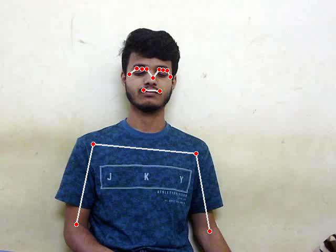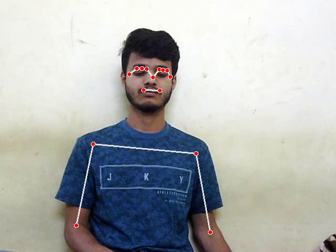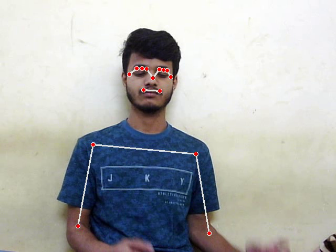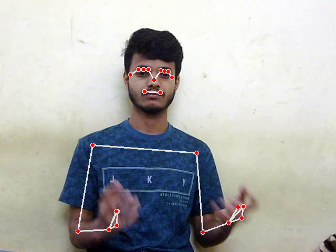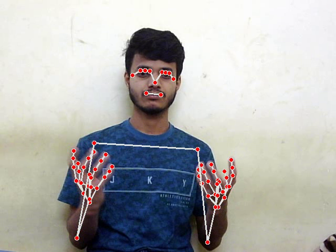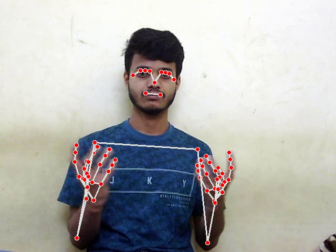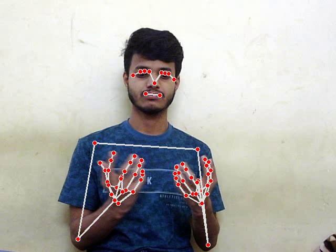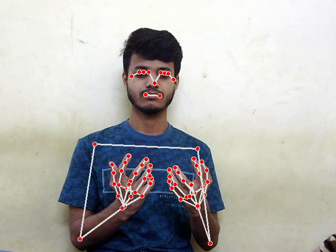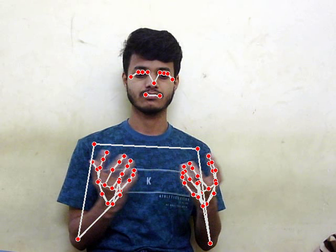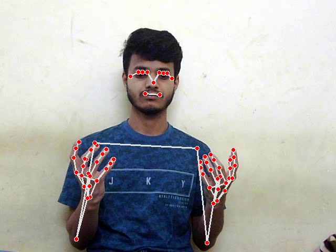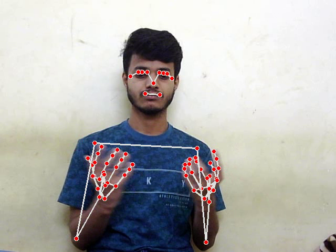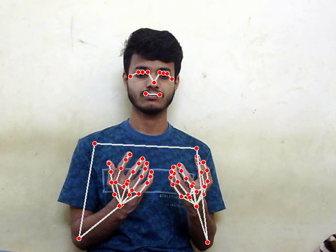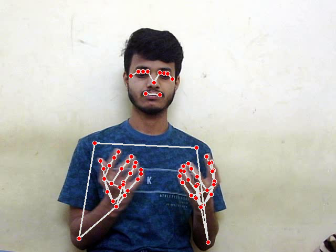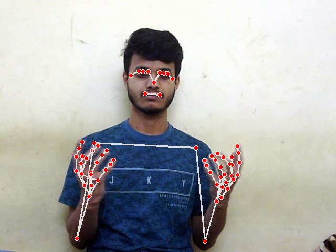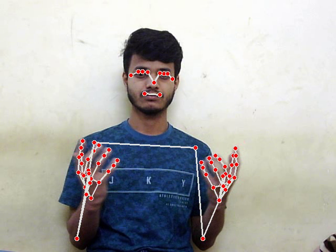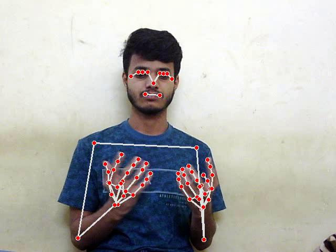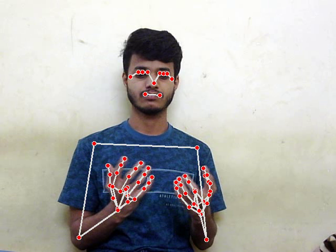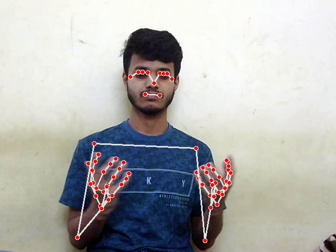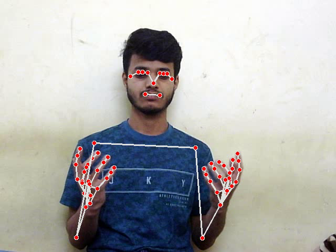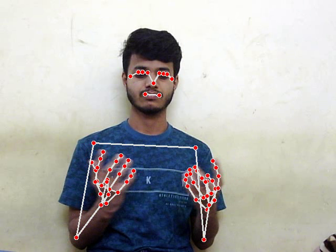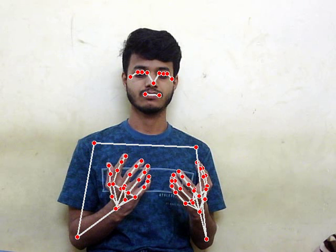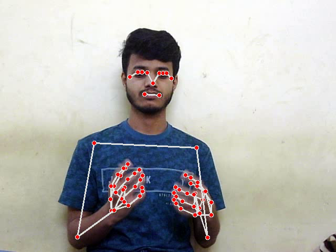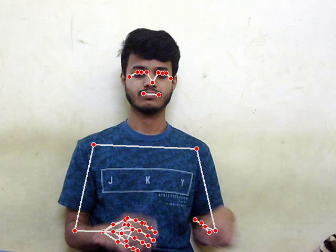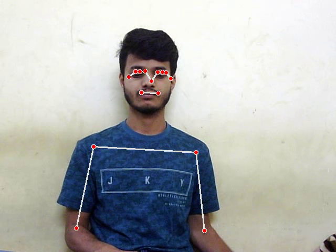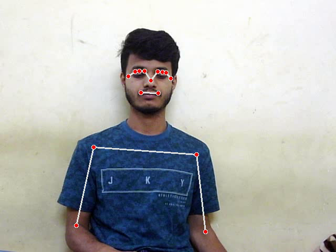what